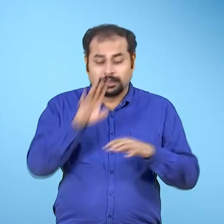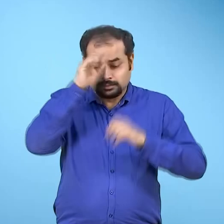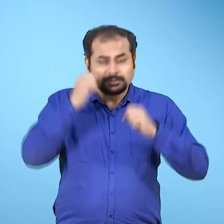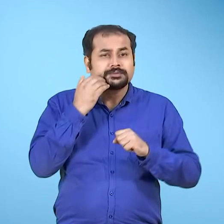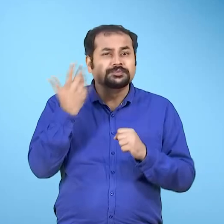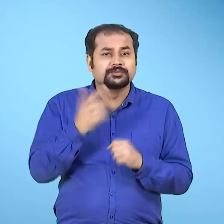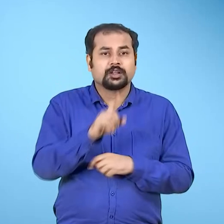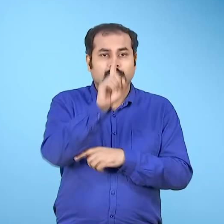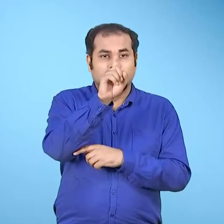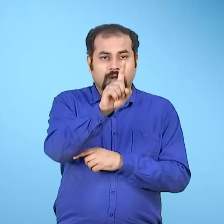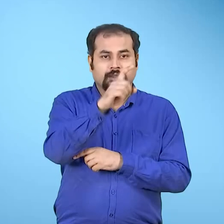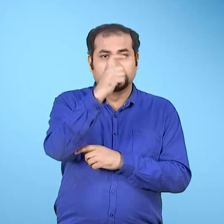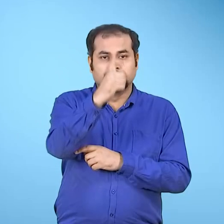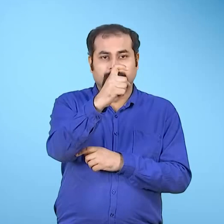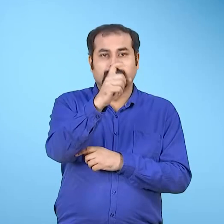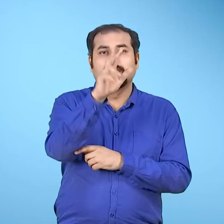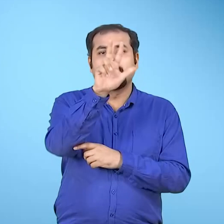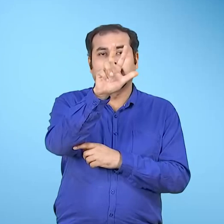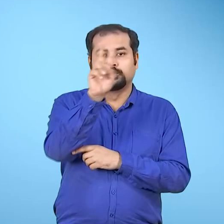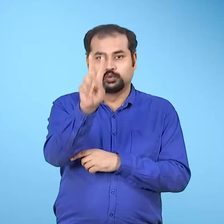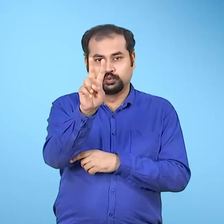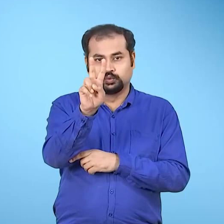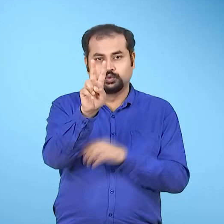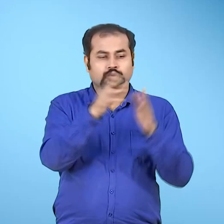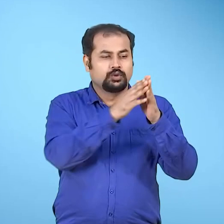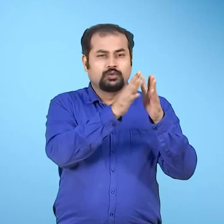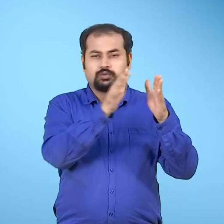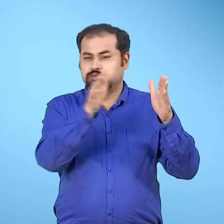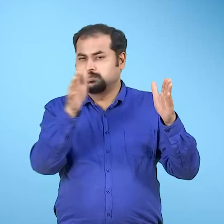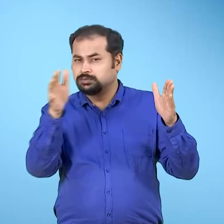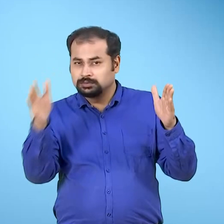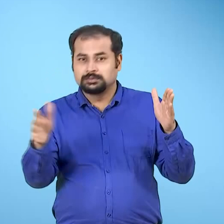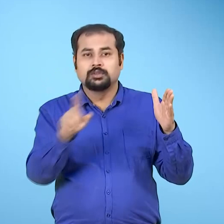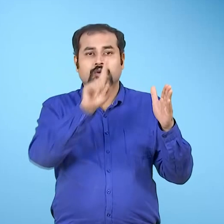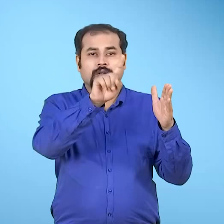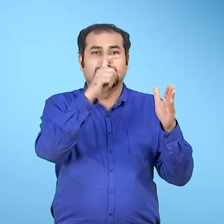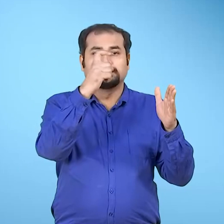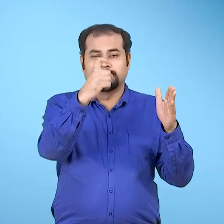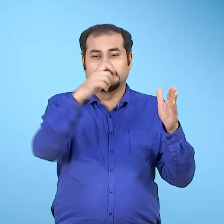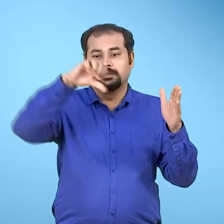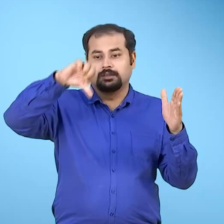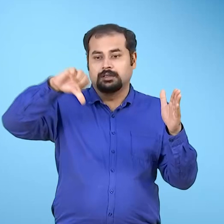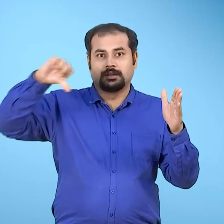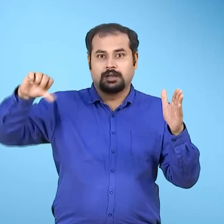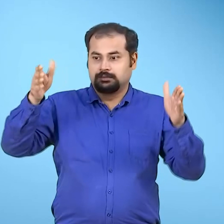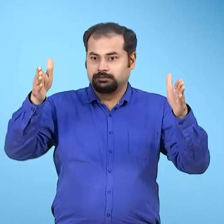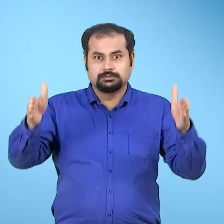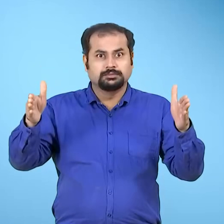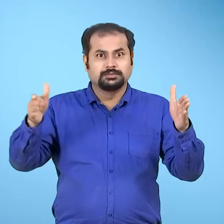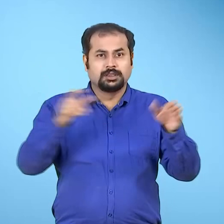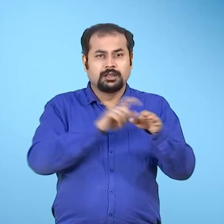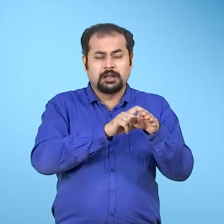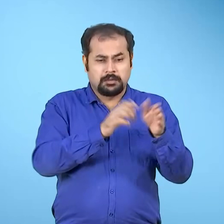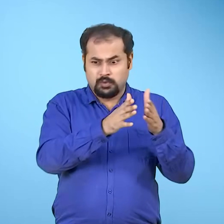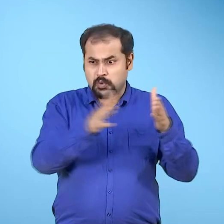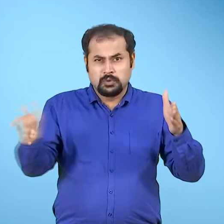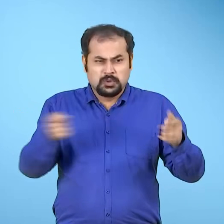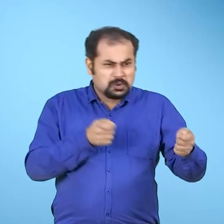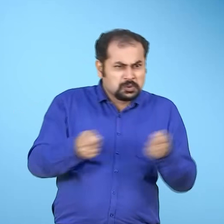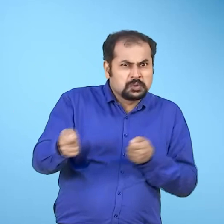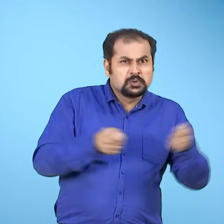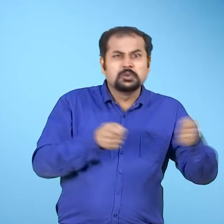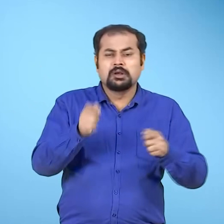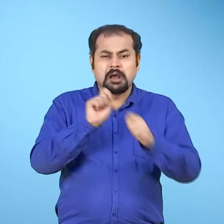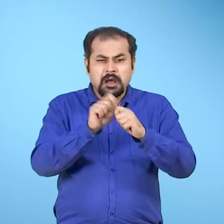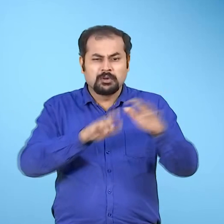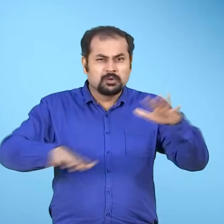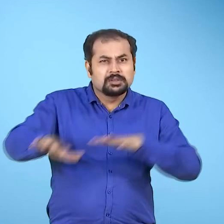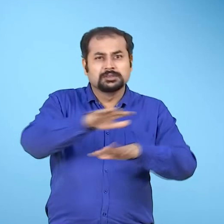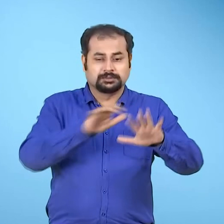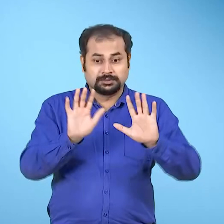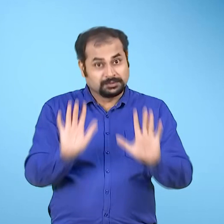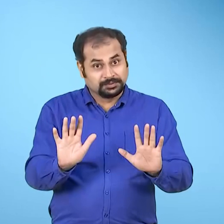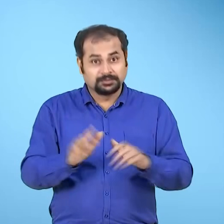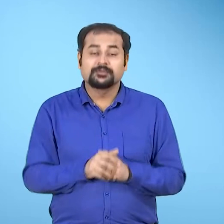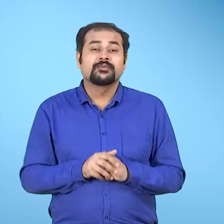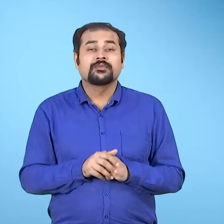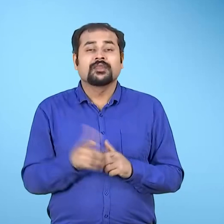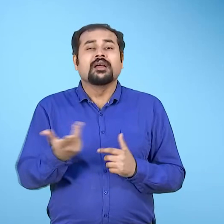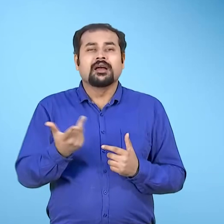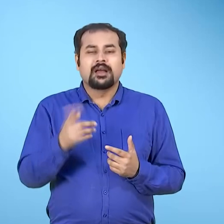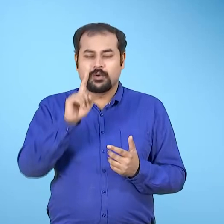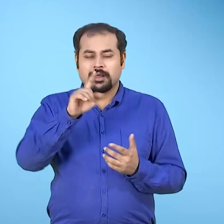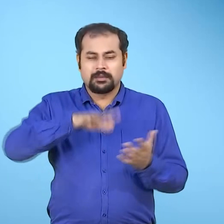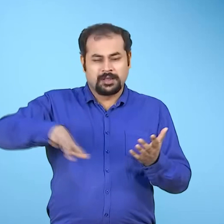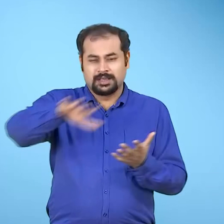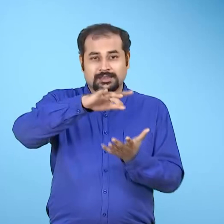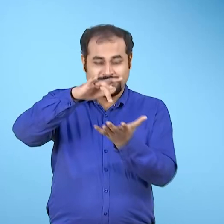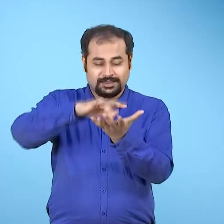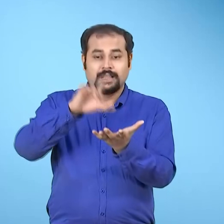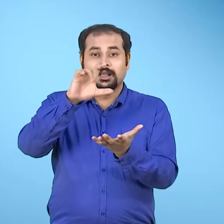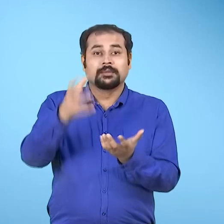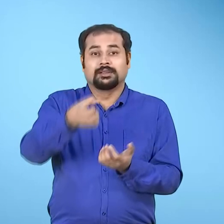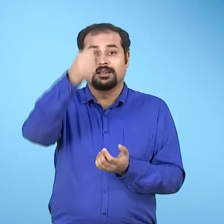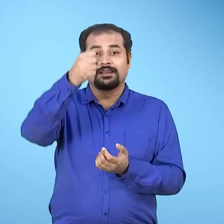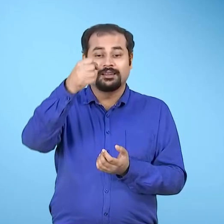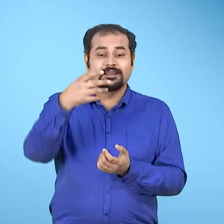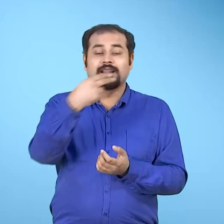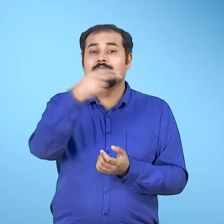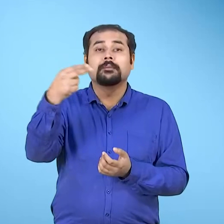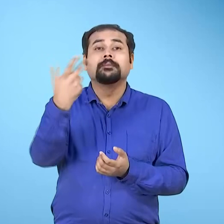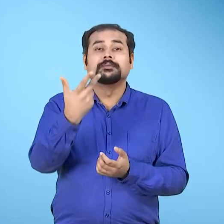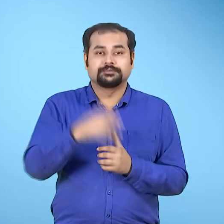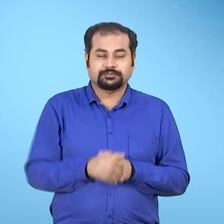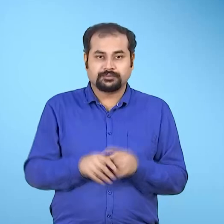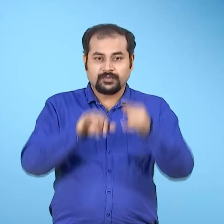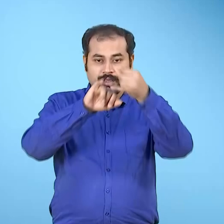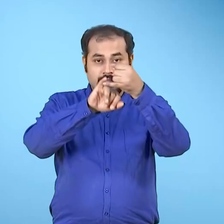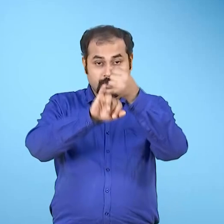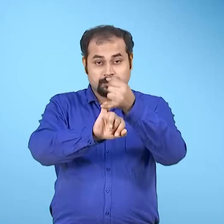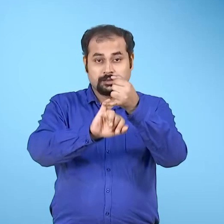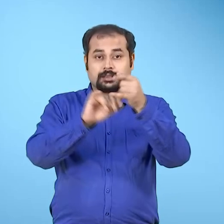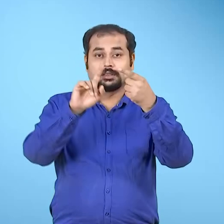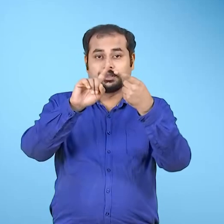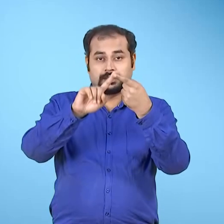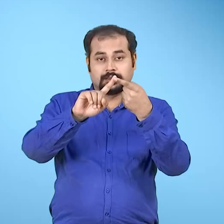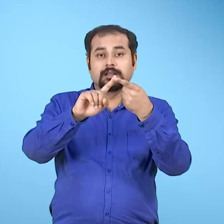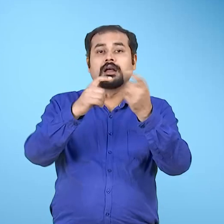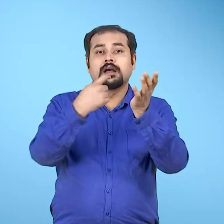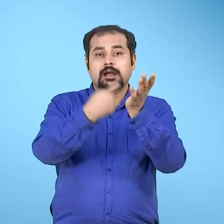from 1782 to 1799. He died defending his capital Seringapatam in a battle